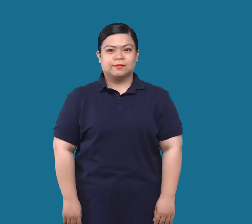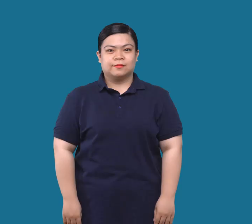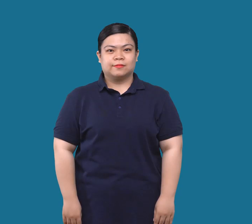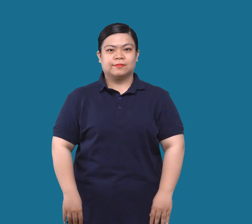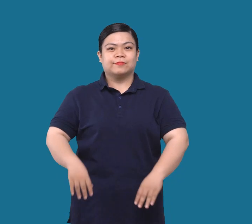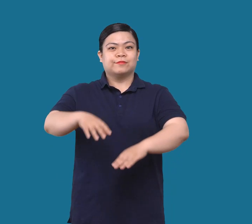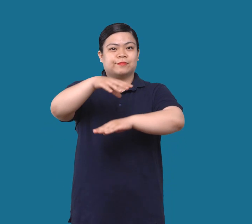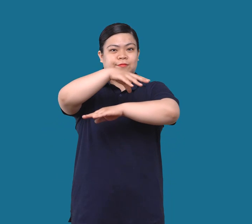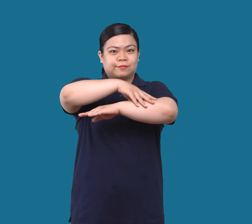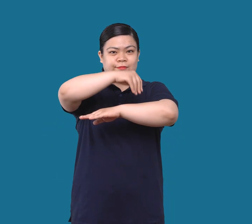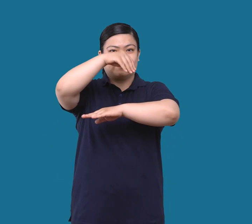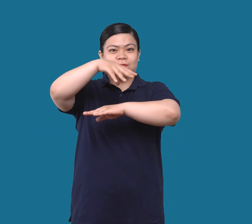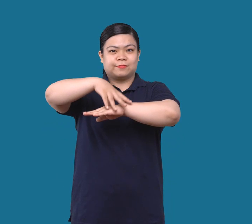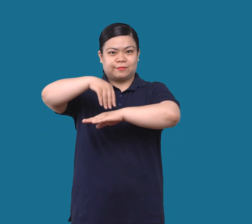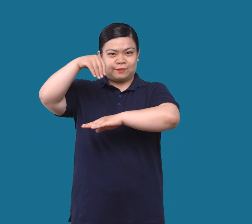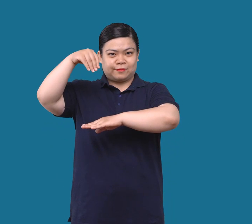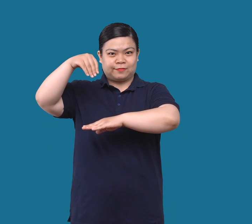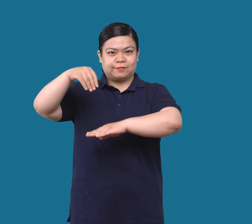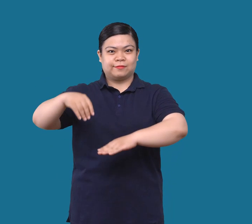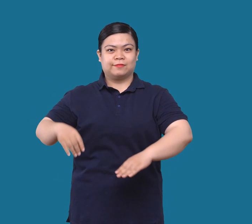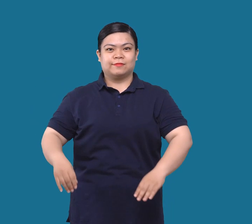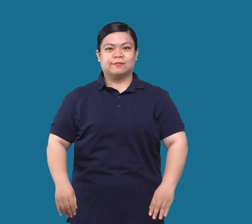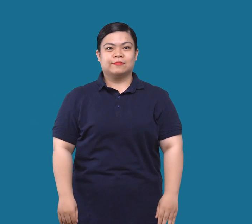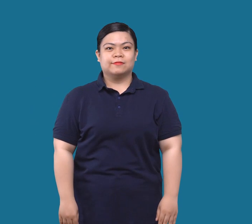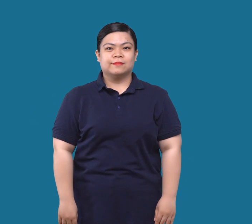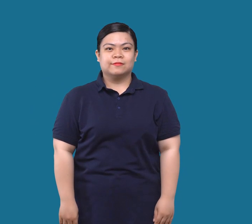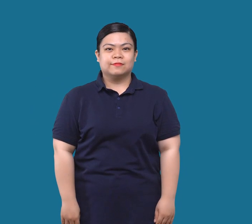Ninh Thuận